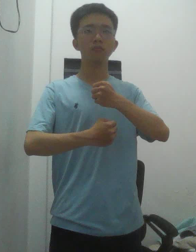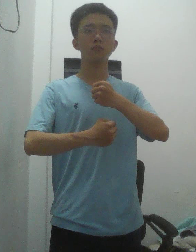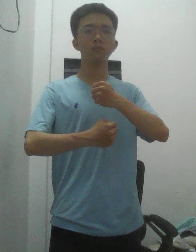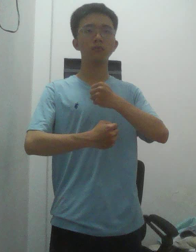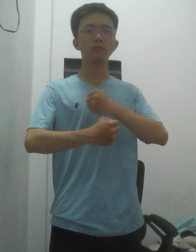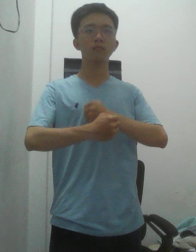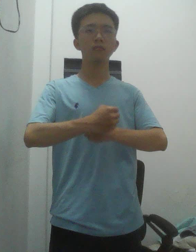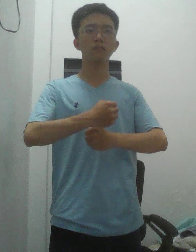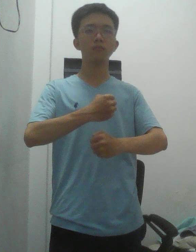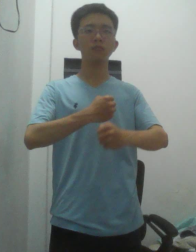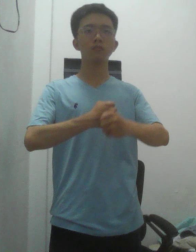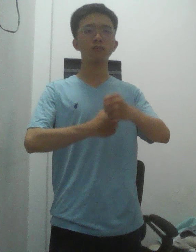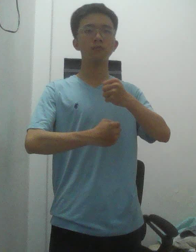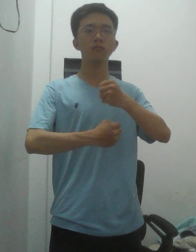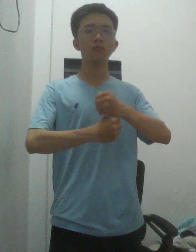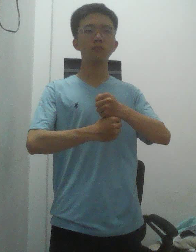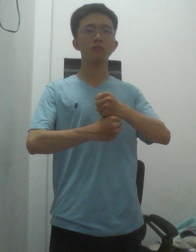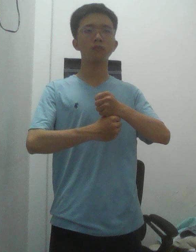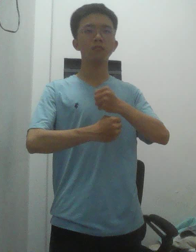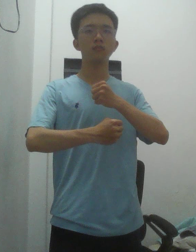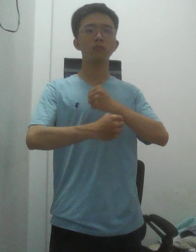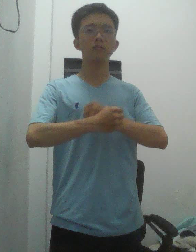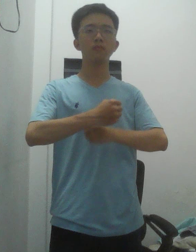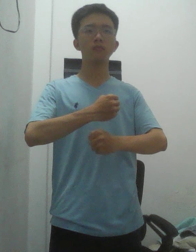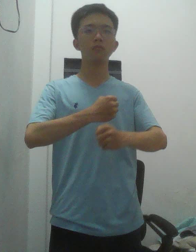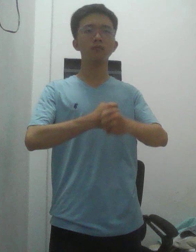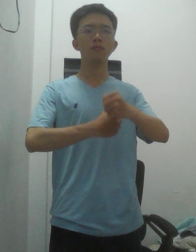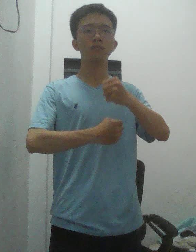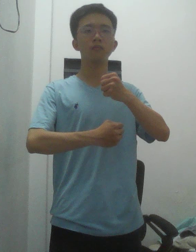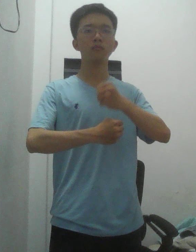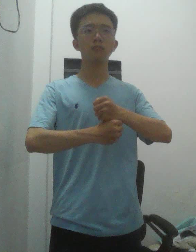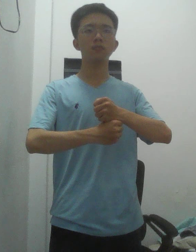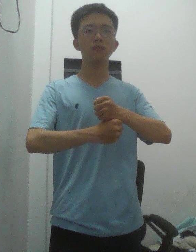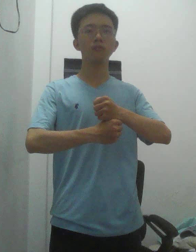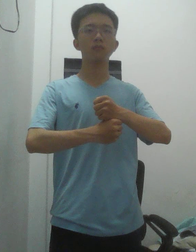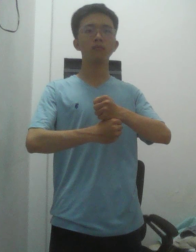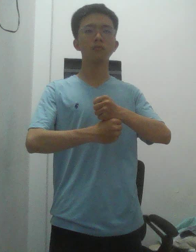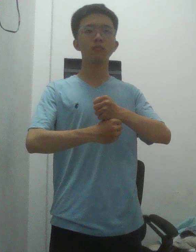quanh nam